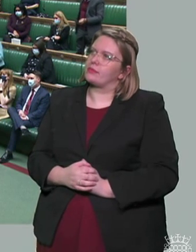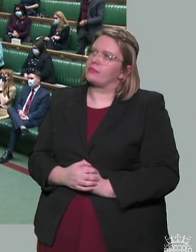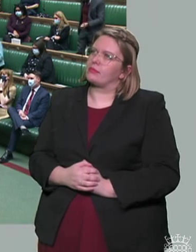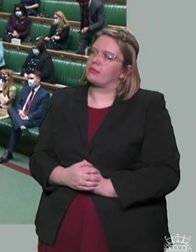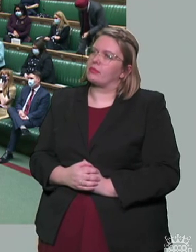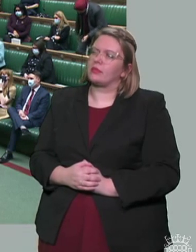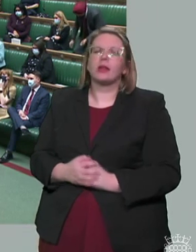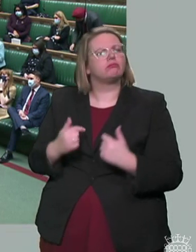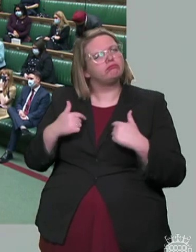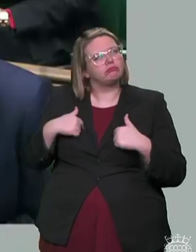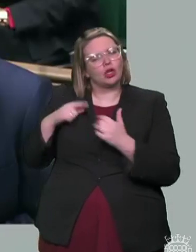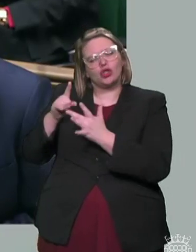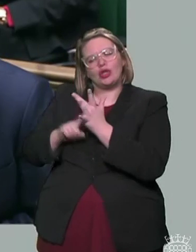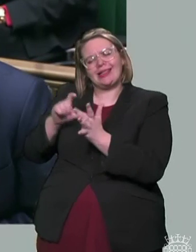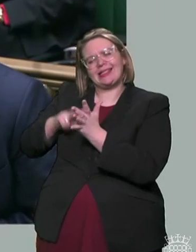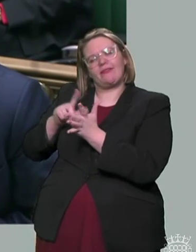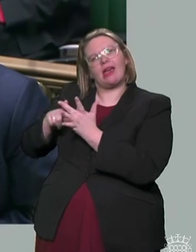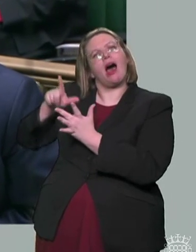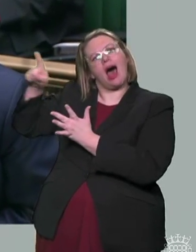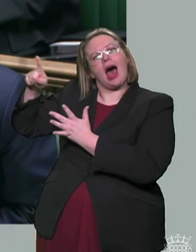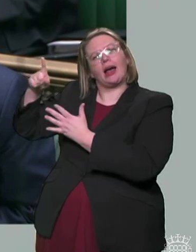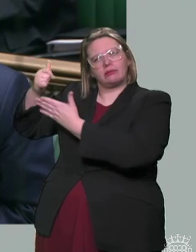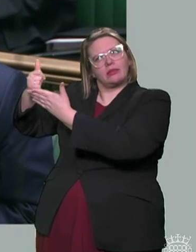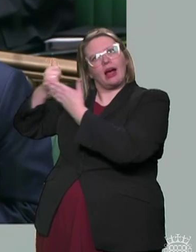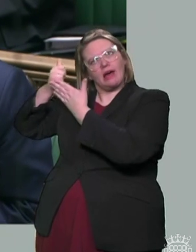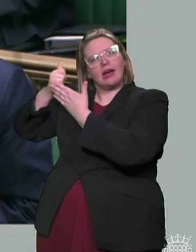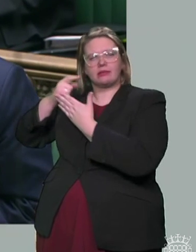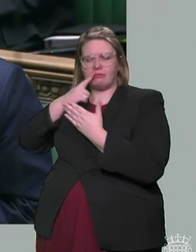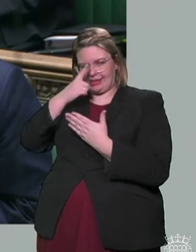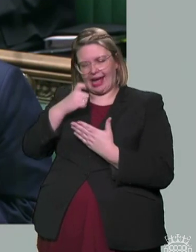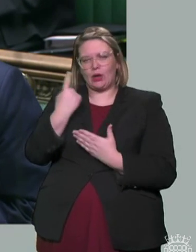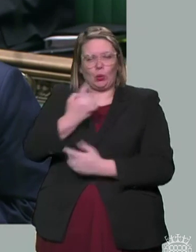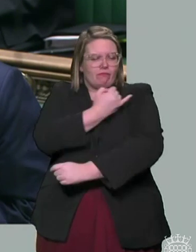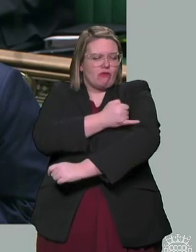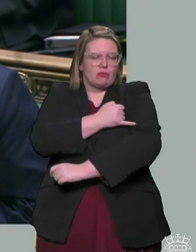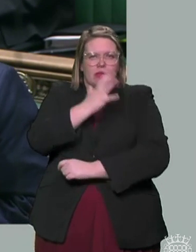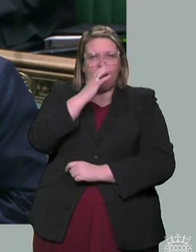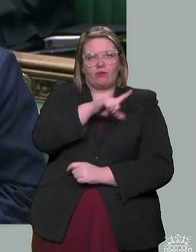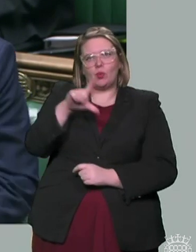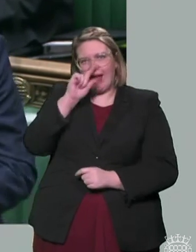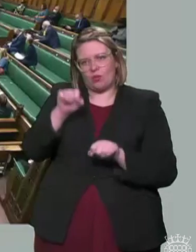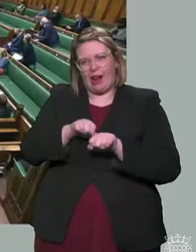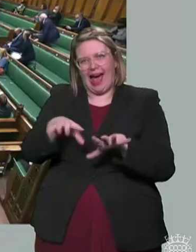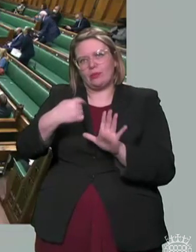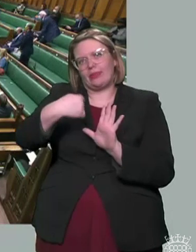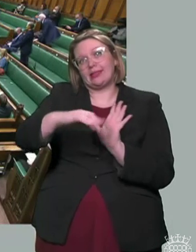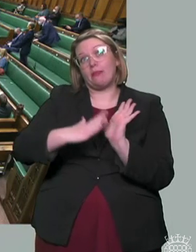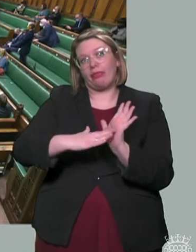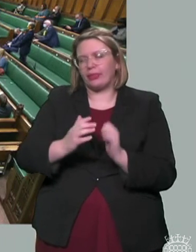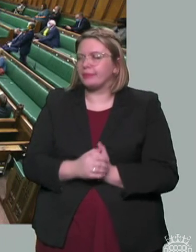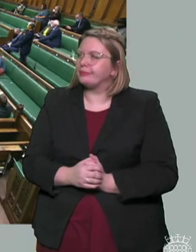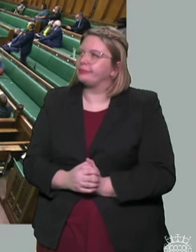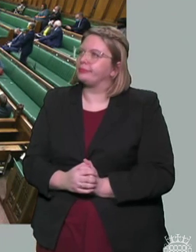We have accepted the advice of the JCVI on at-risk five to 11-year-olds, and we will be rolling it out later this month.